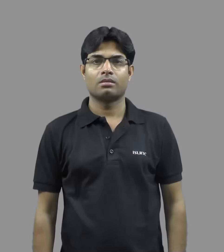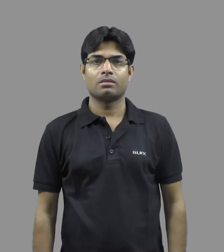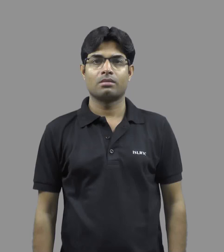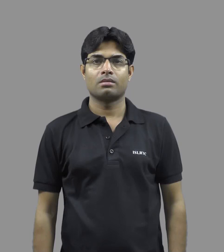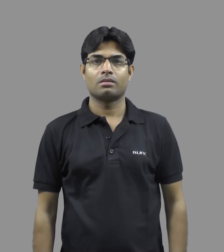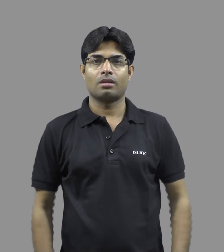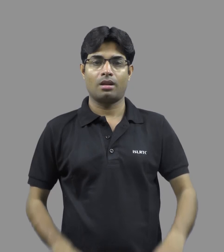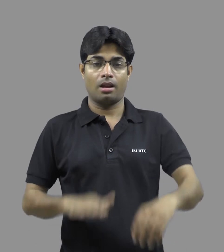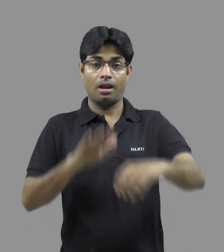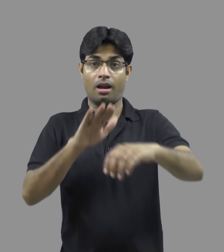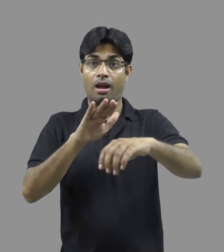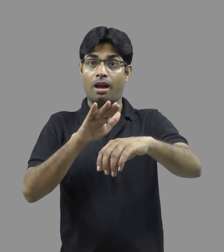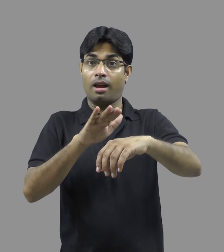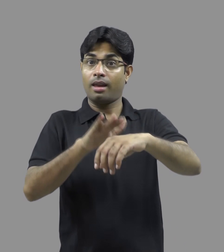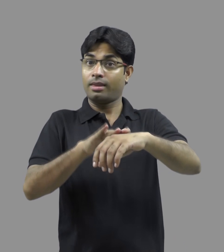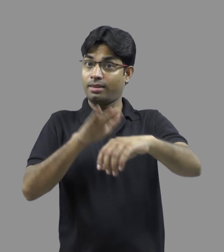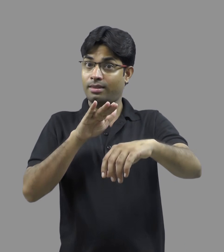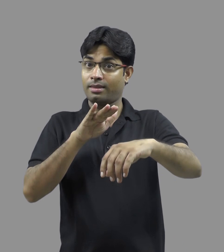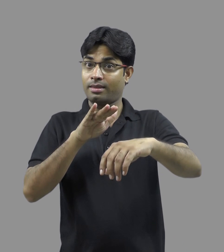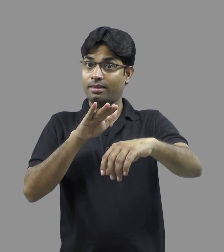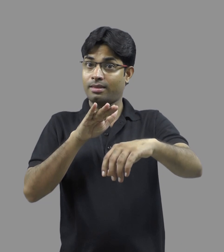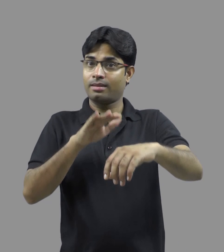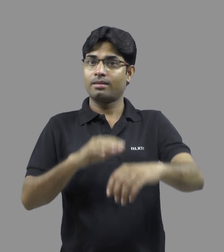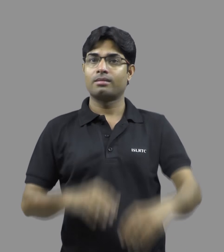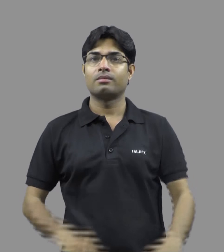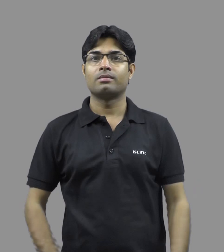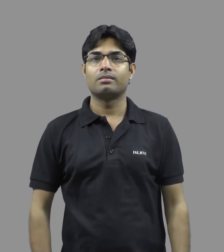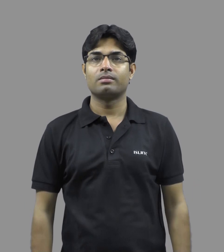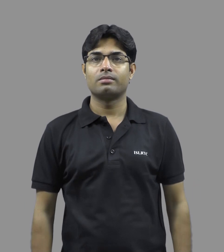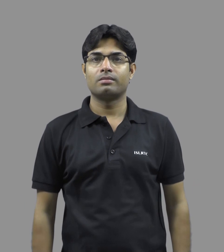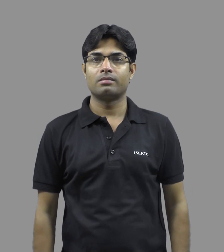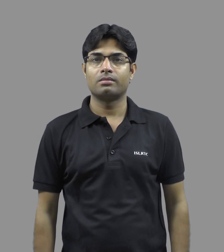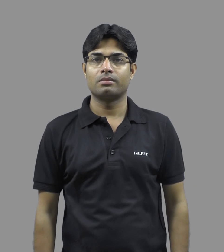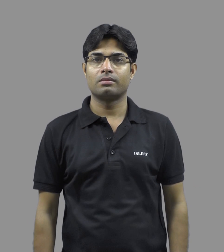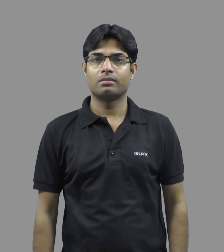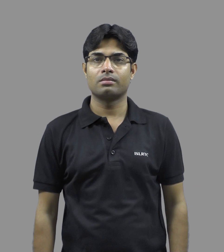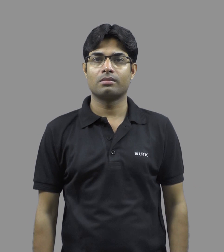Touch